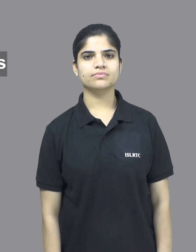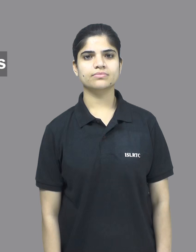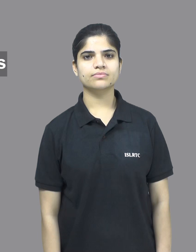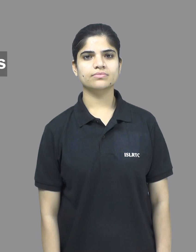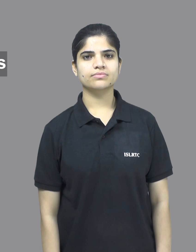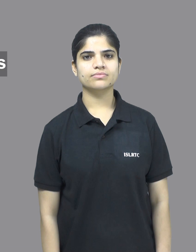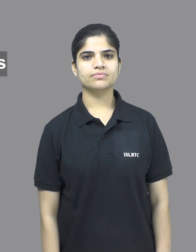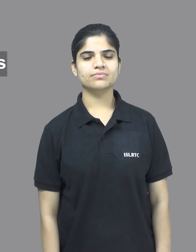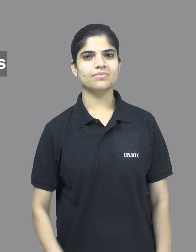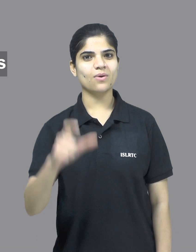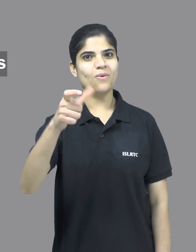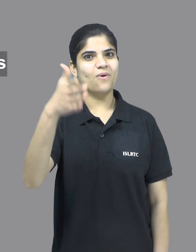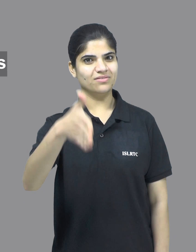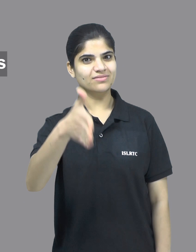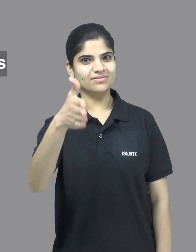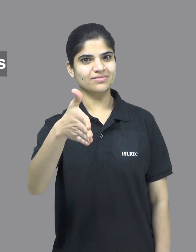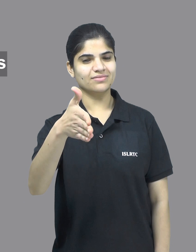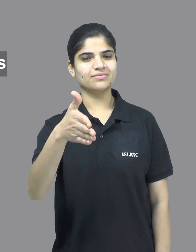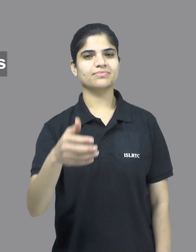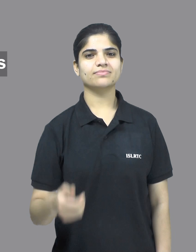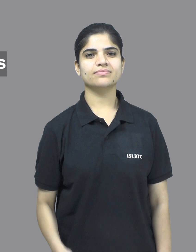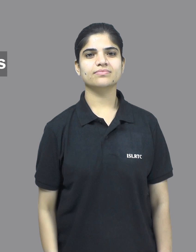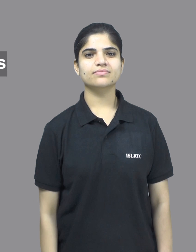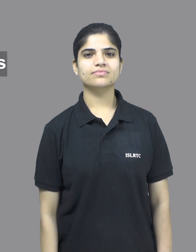Congratulations